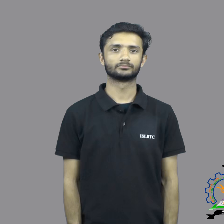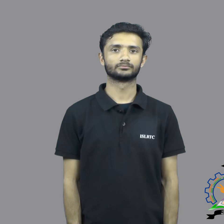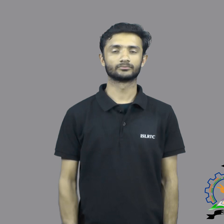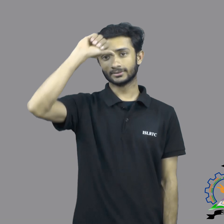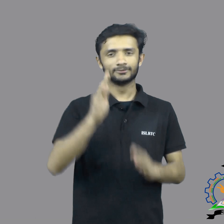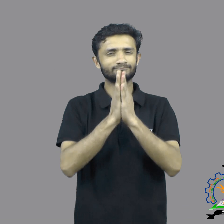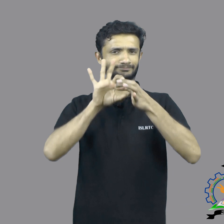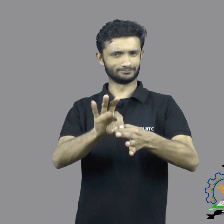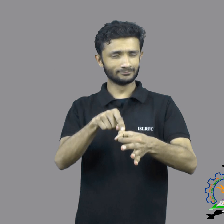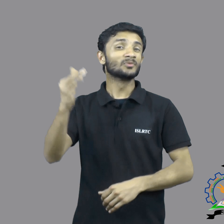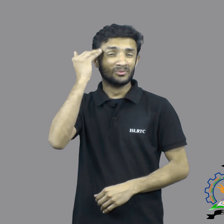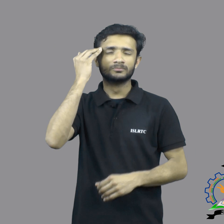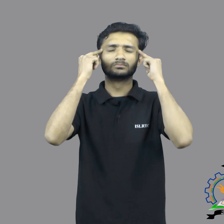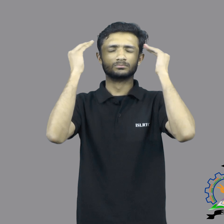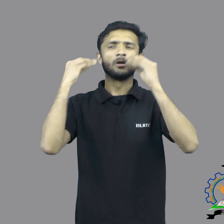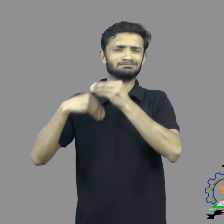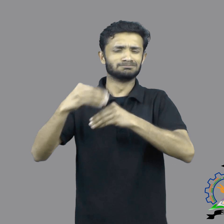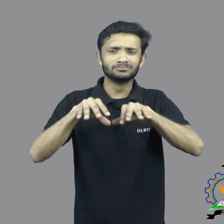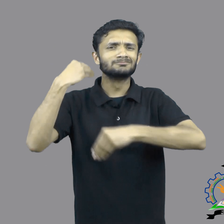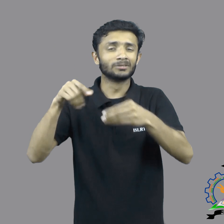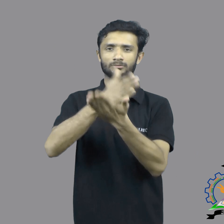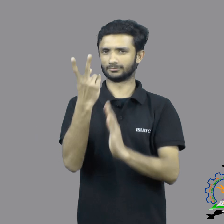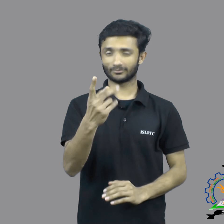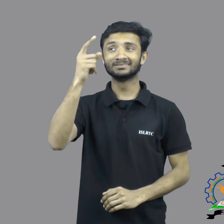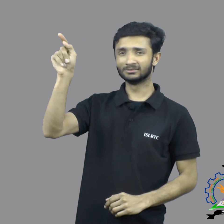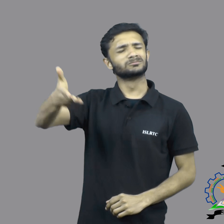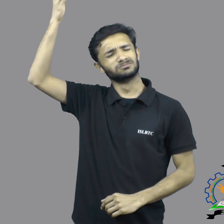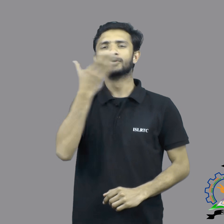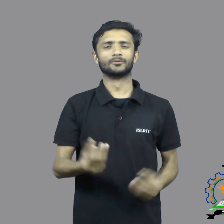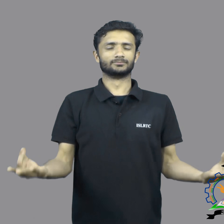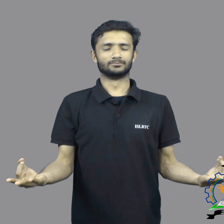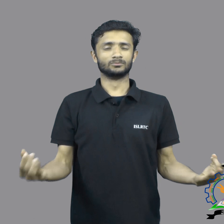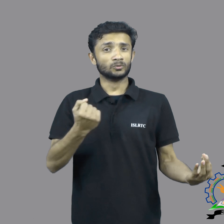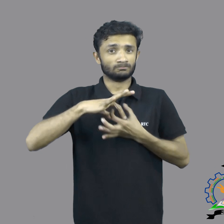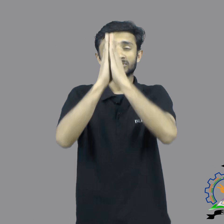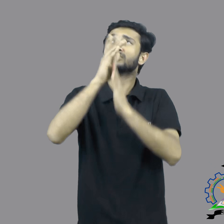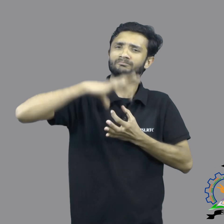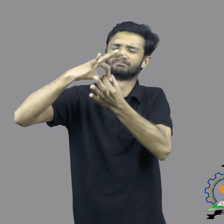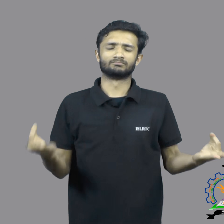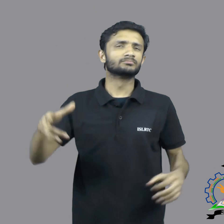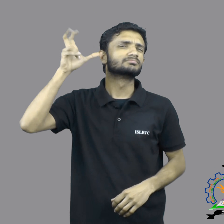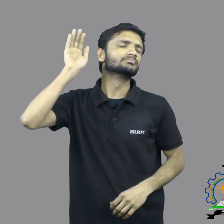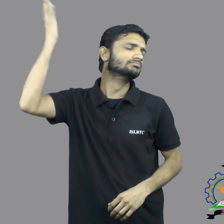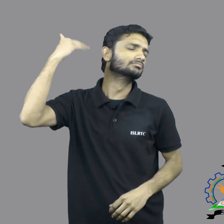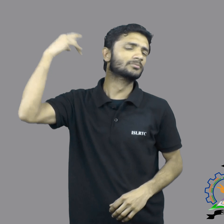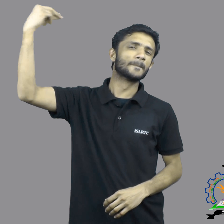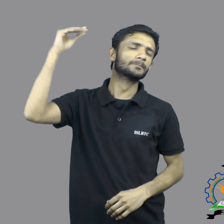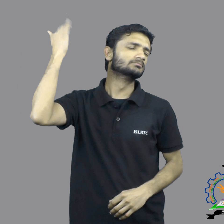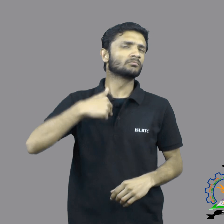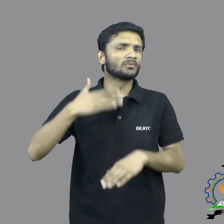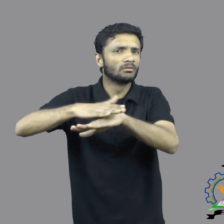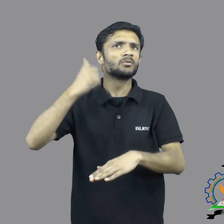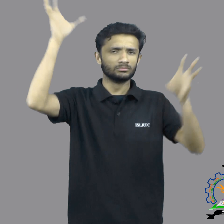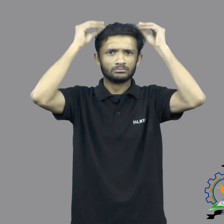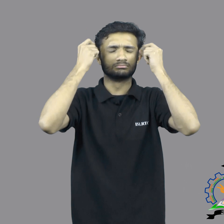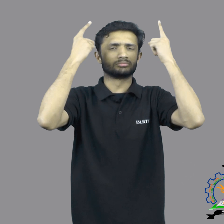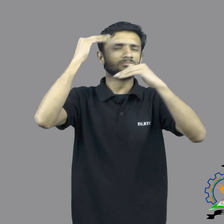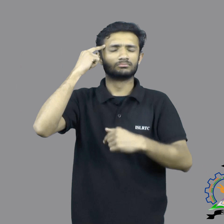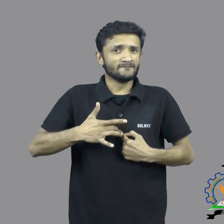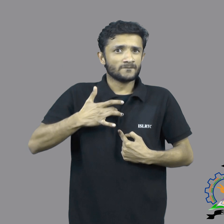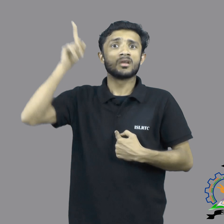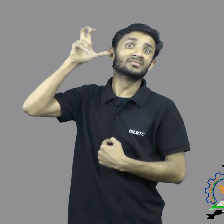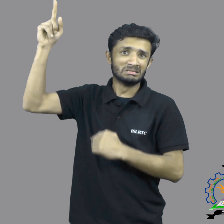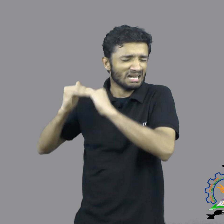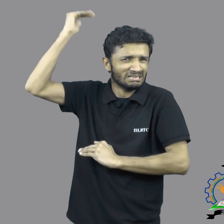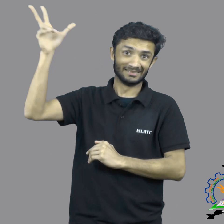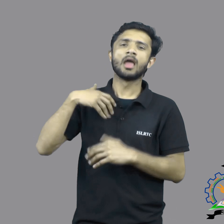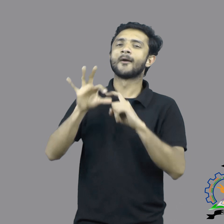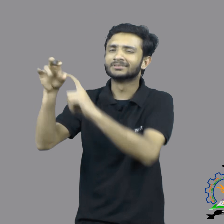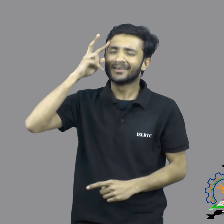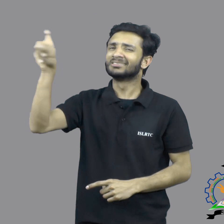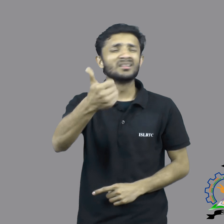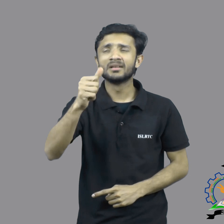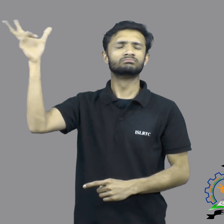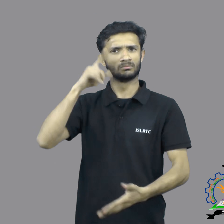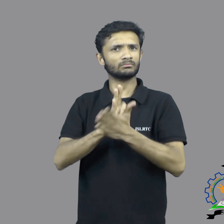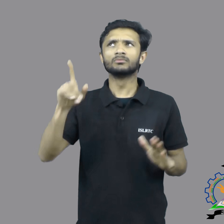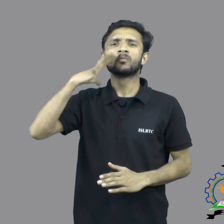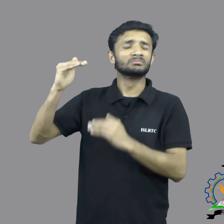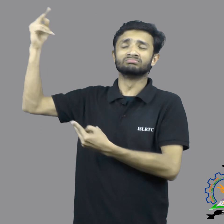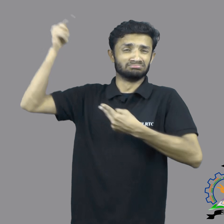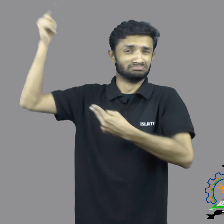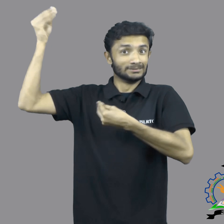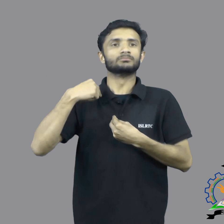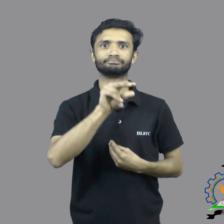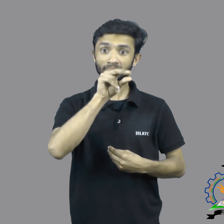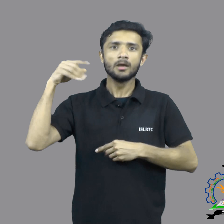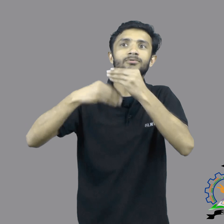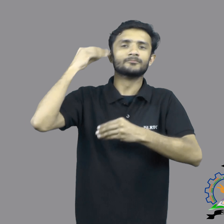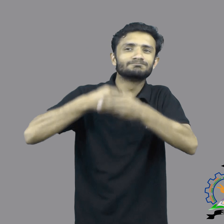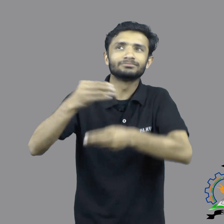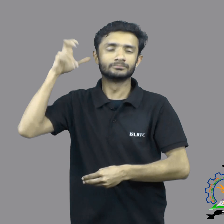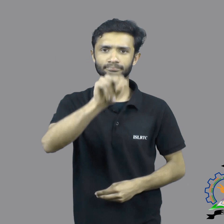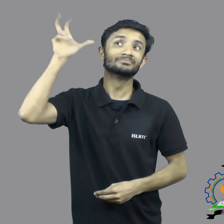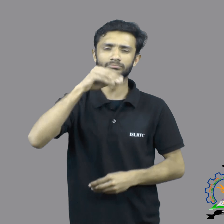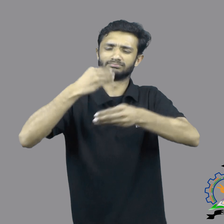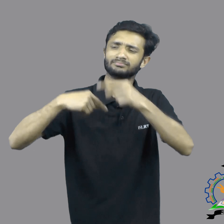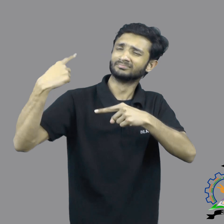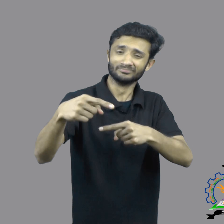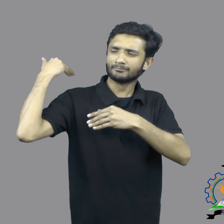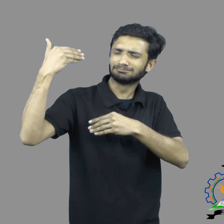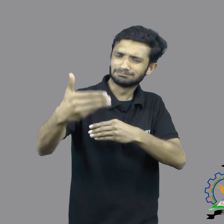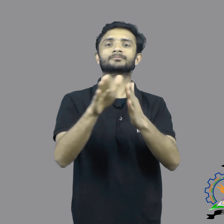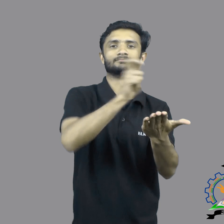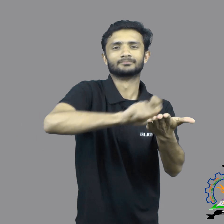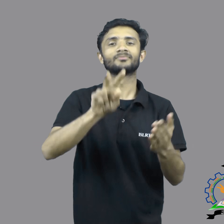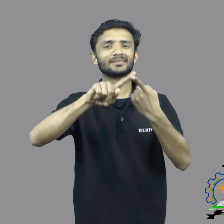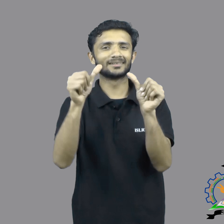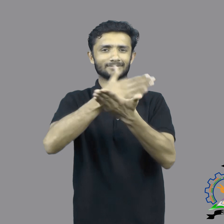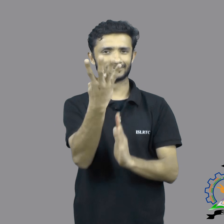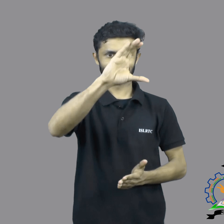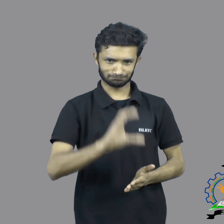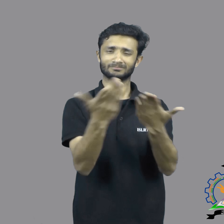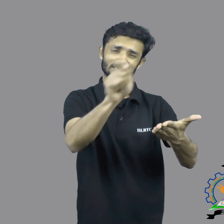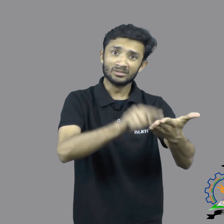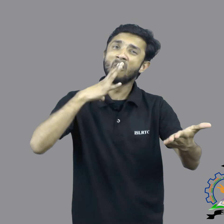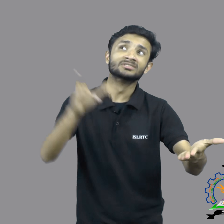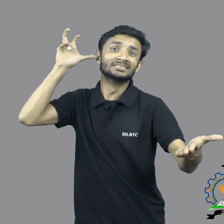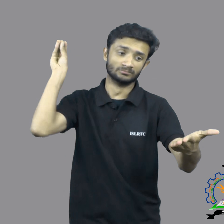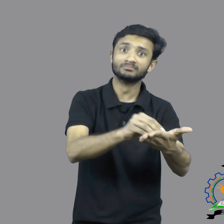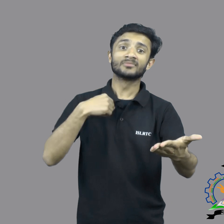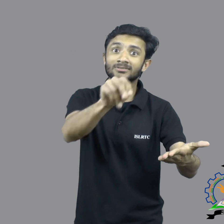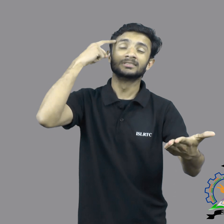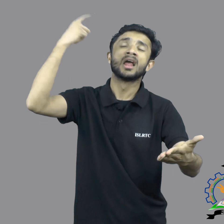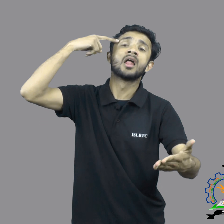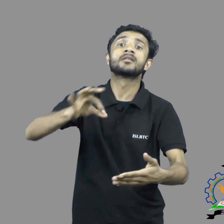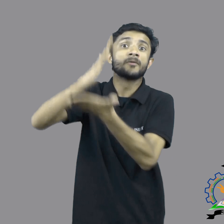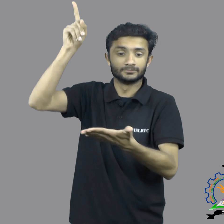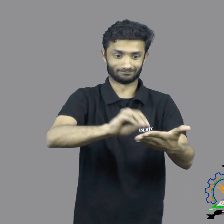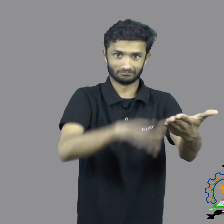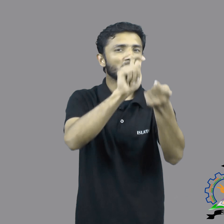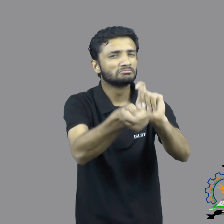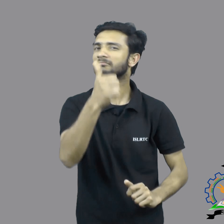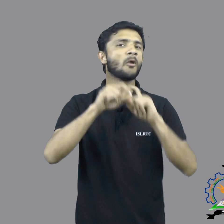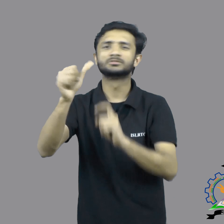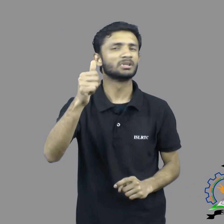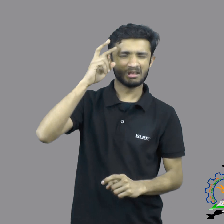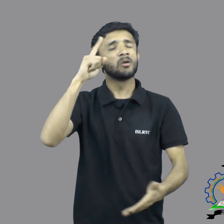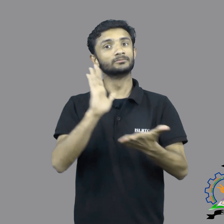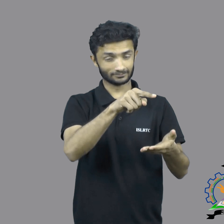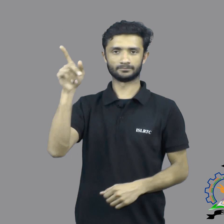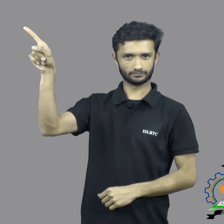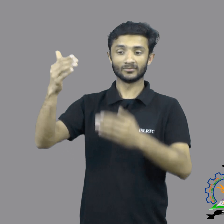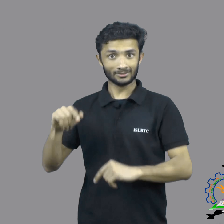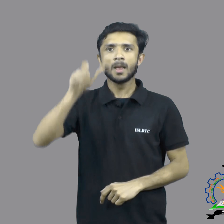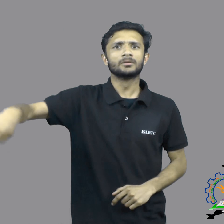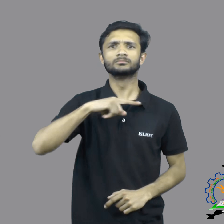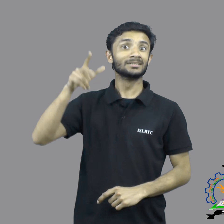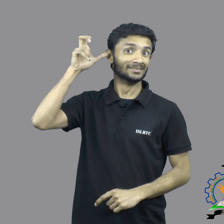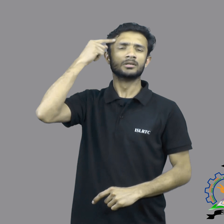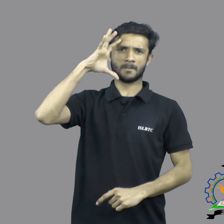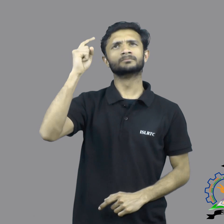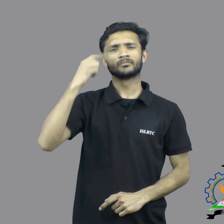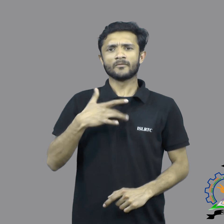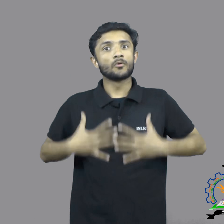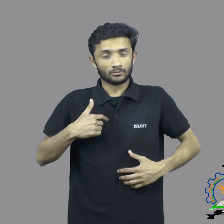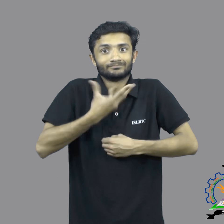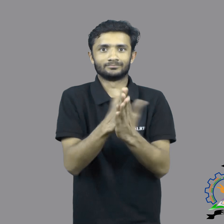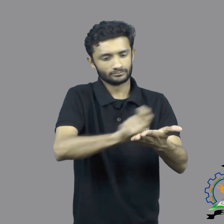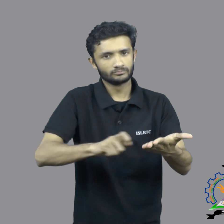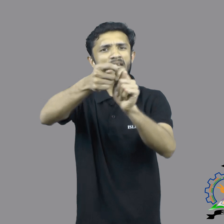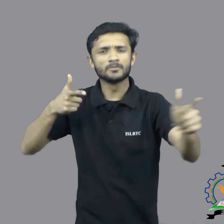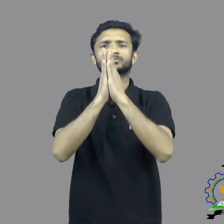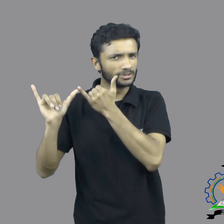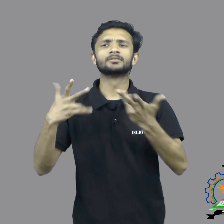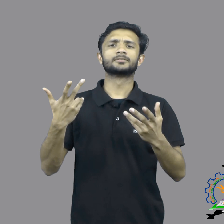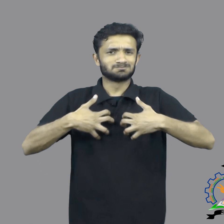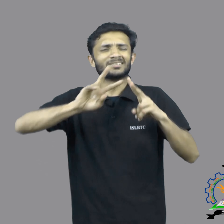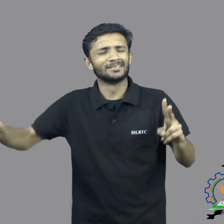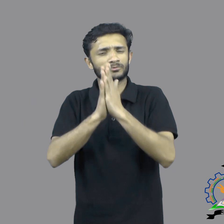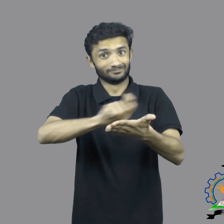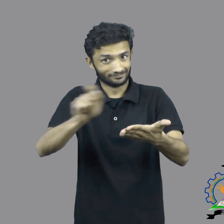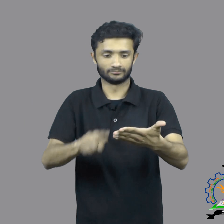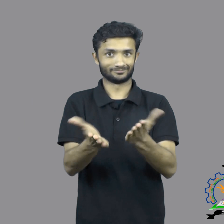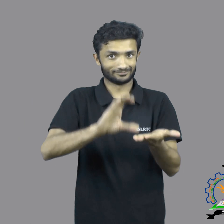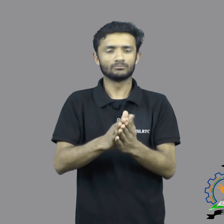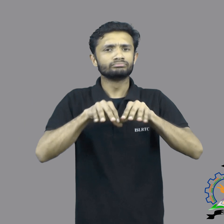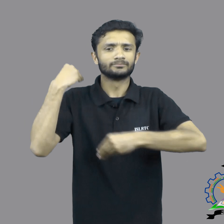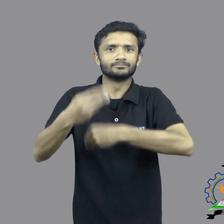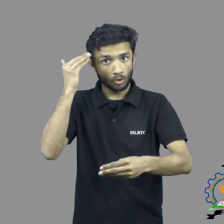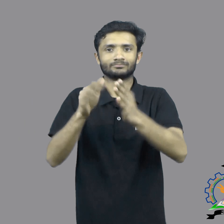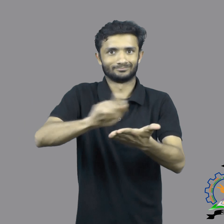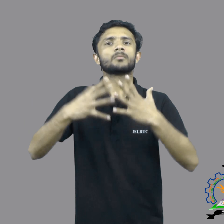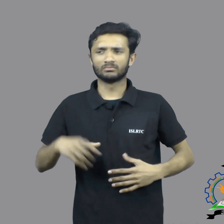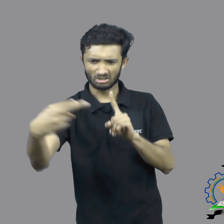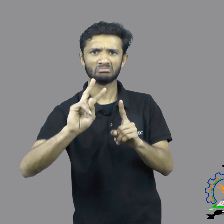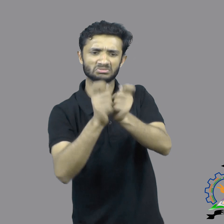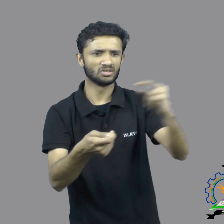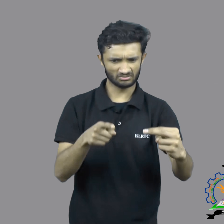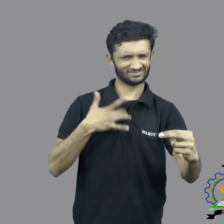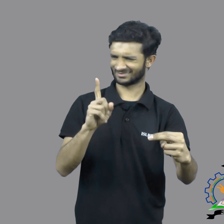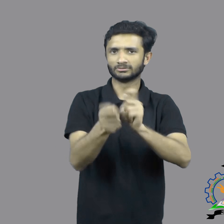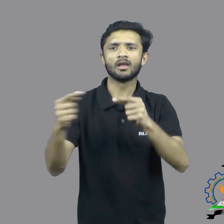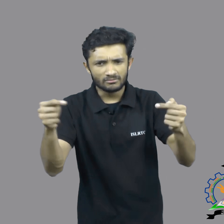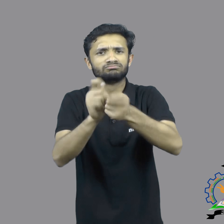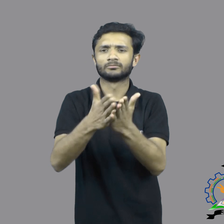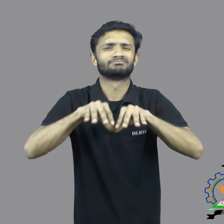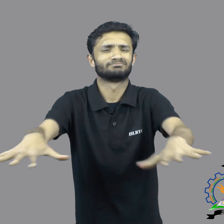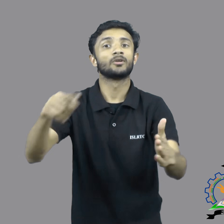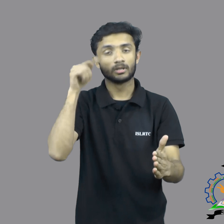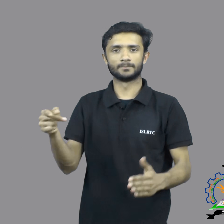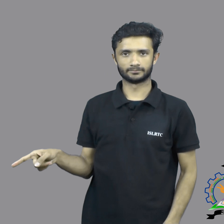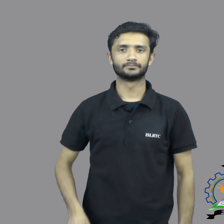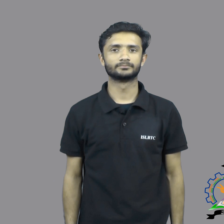Shruti and Smriti